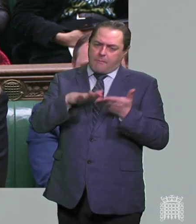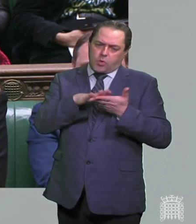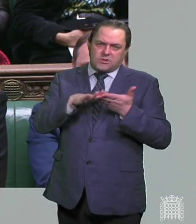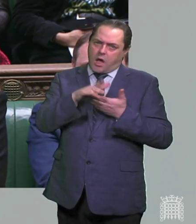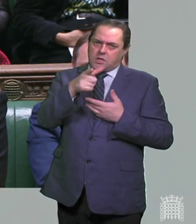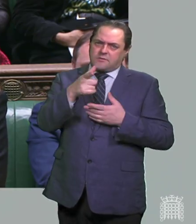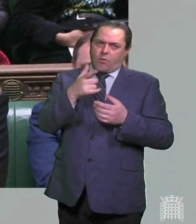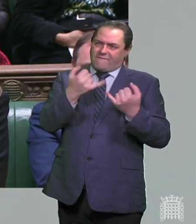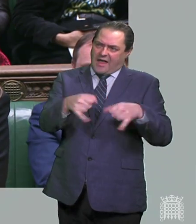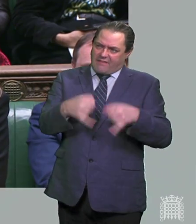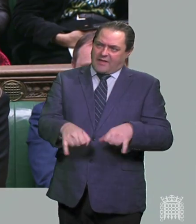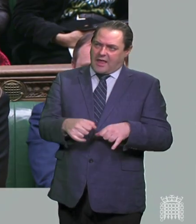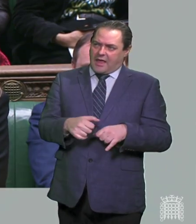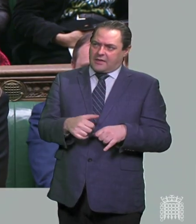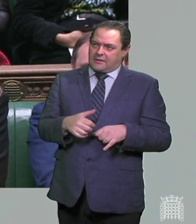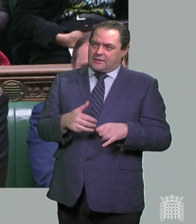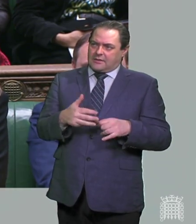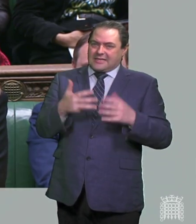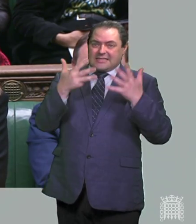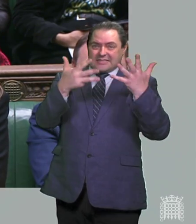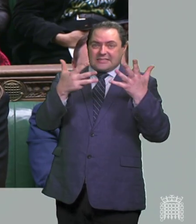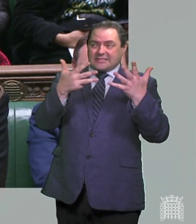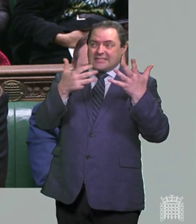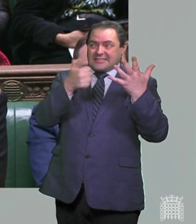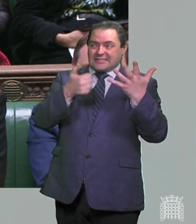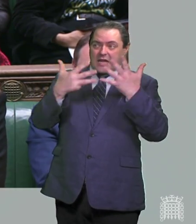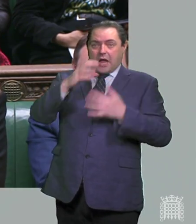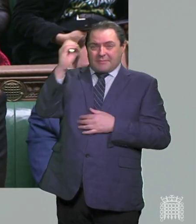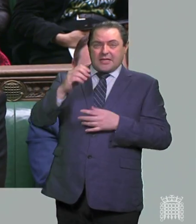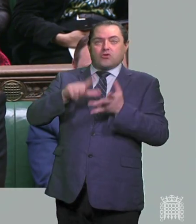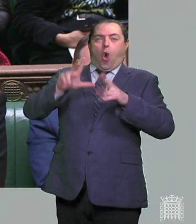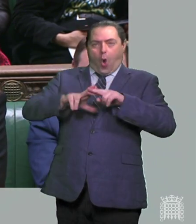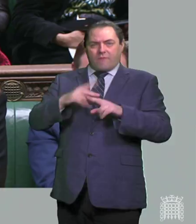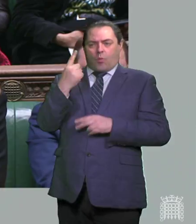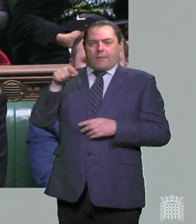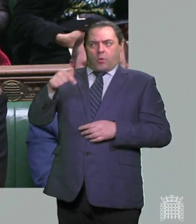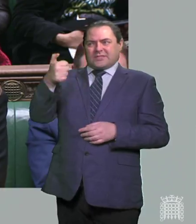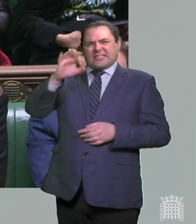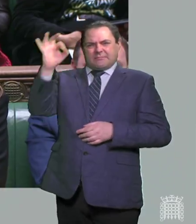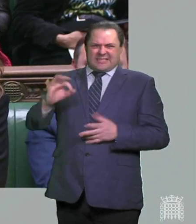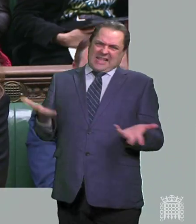Sixty-nine per cent of 1.6%—is that really something to boast about?